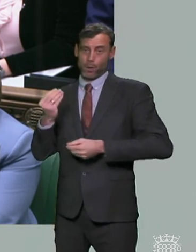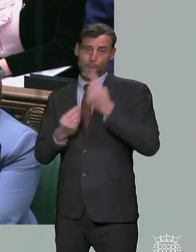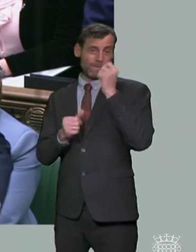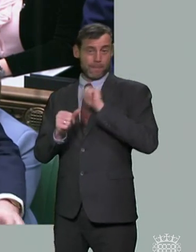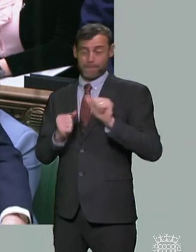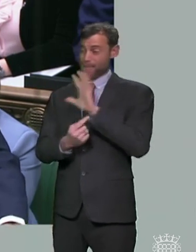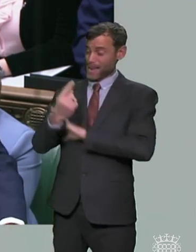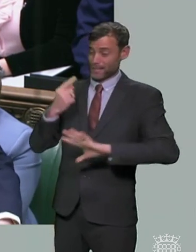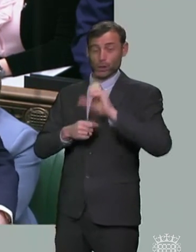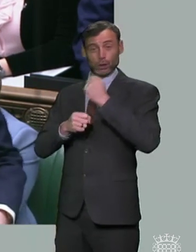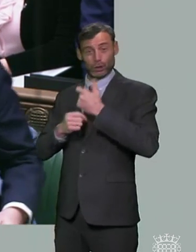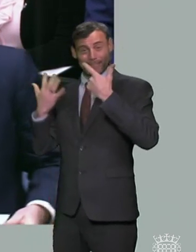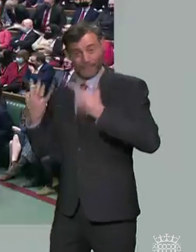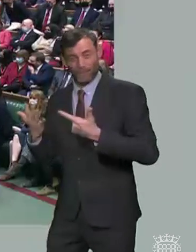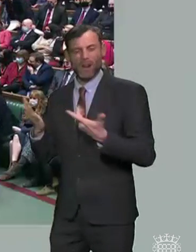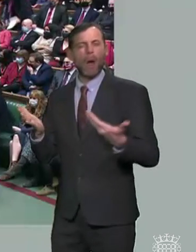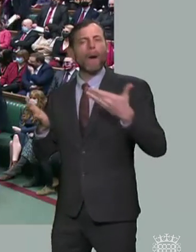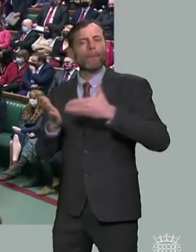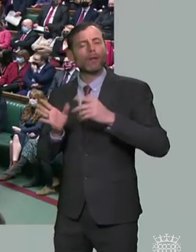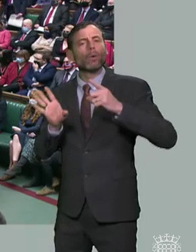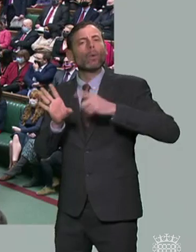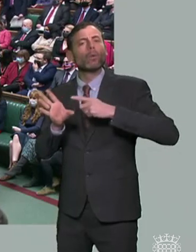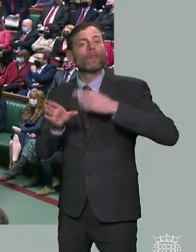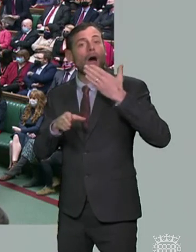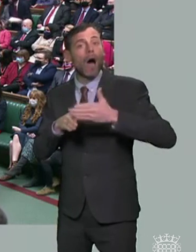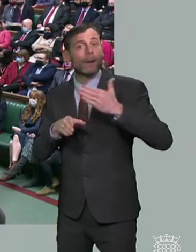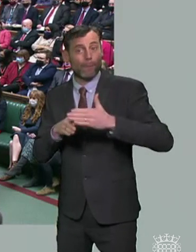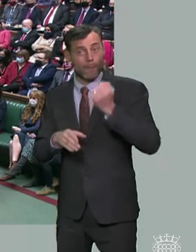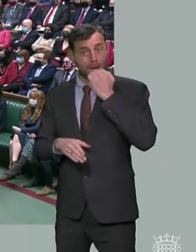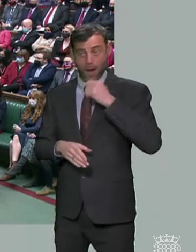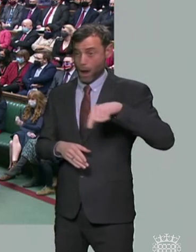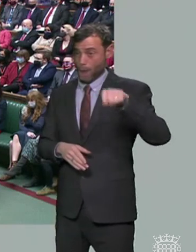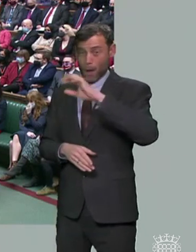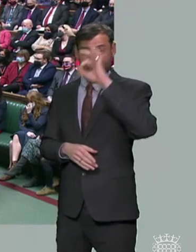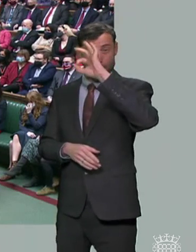Member for Leeds West ought to care about, at a record low.